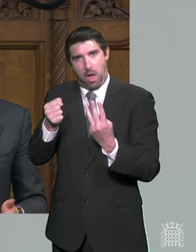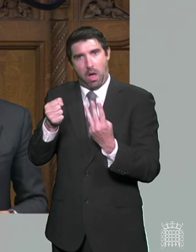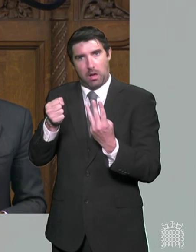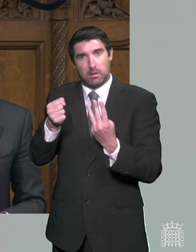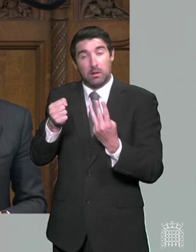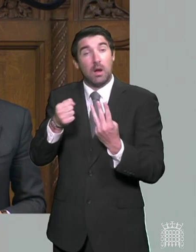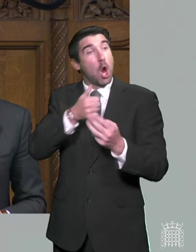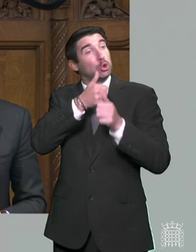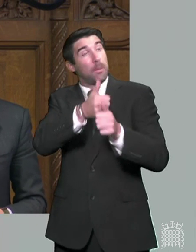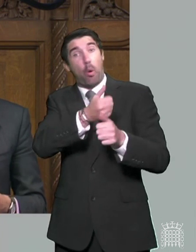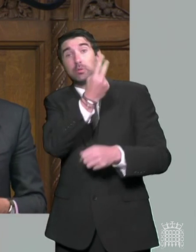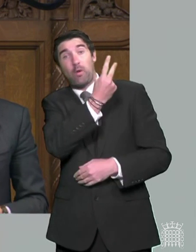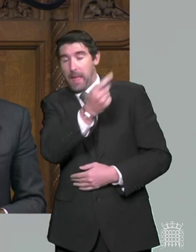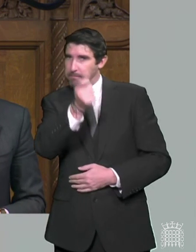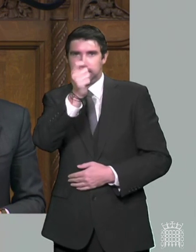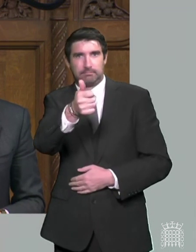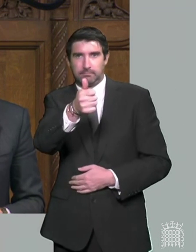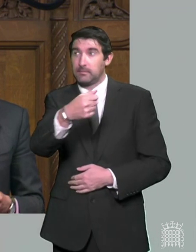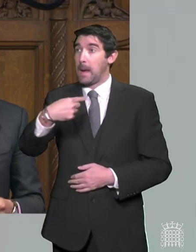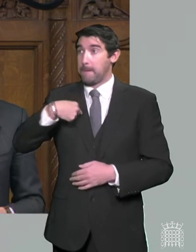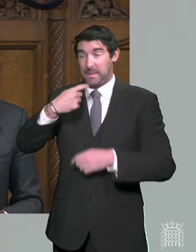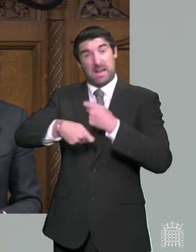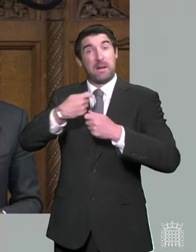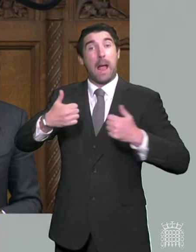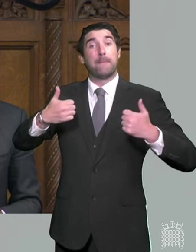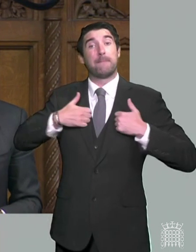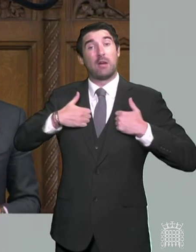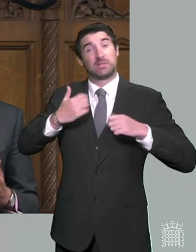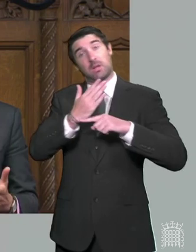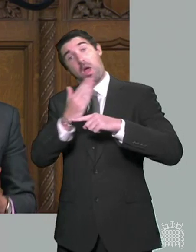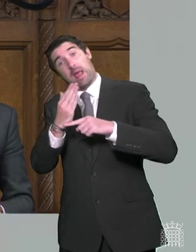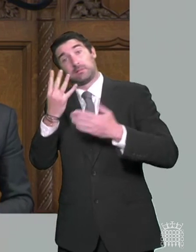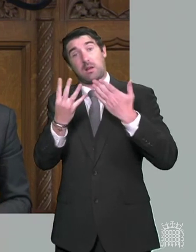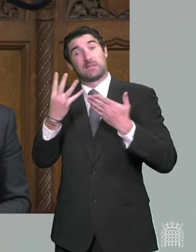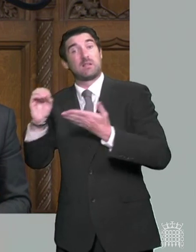By the time I became a family law barrister in the late 1990s, it really was not much better.